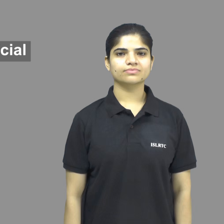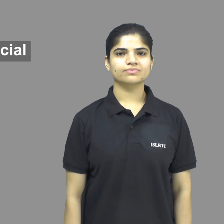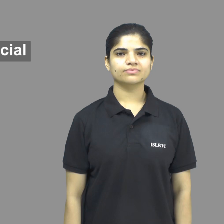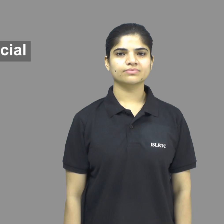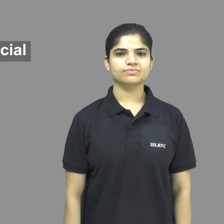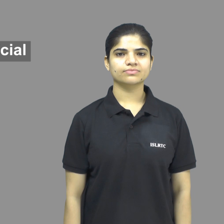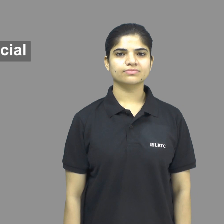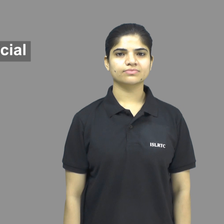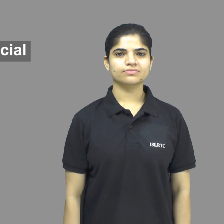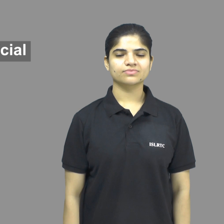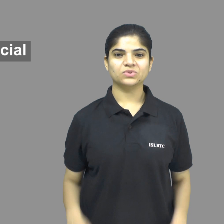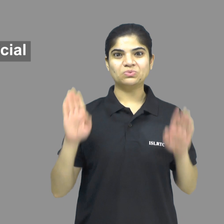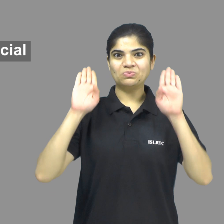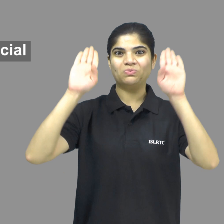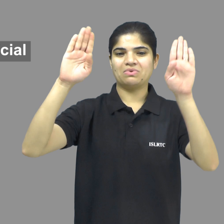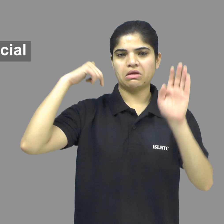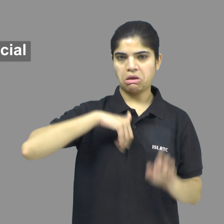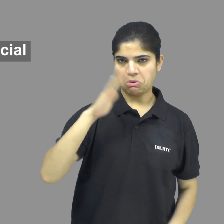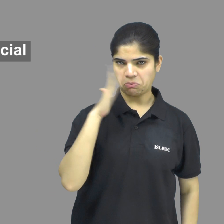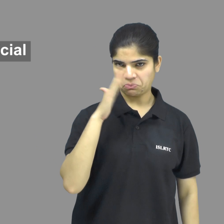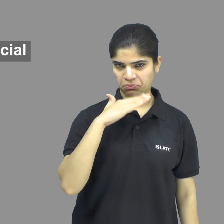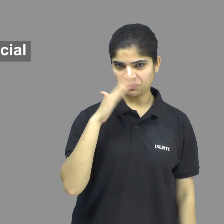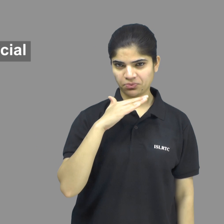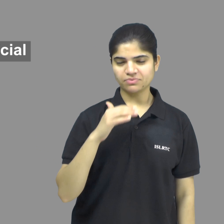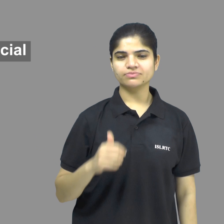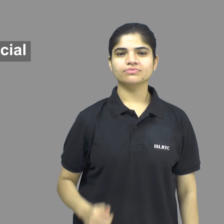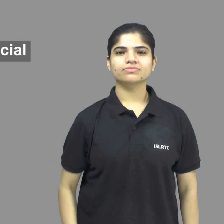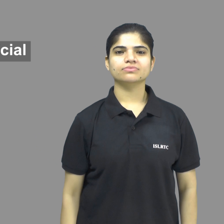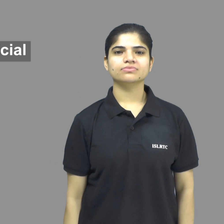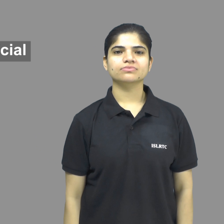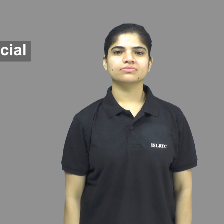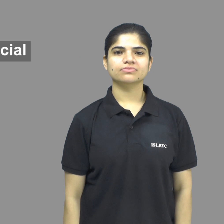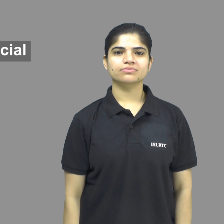Superficial